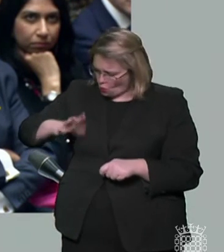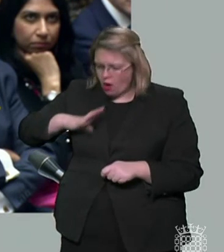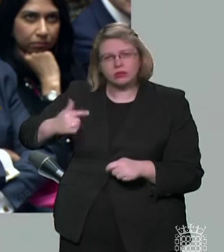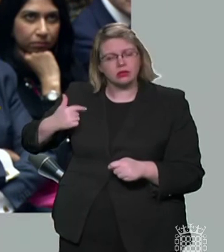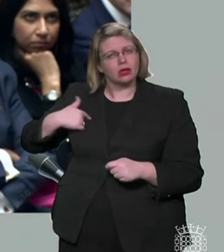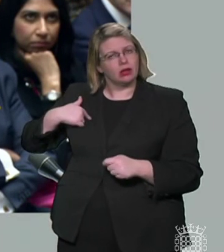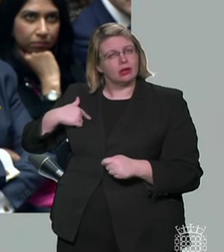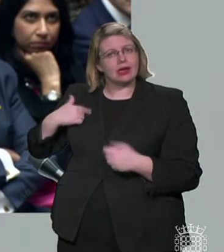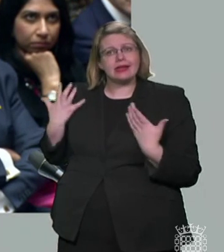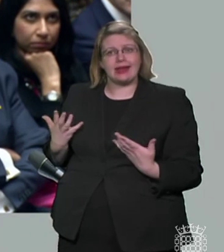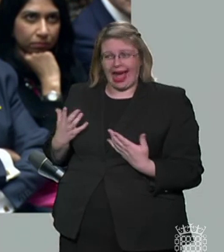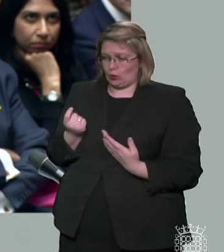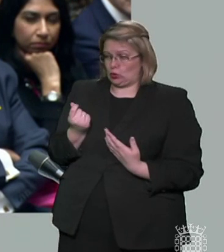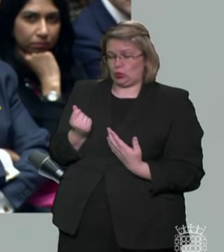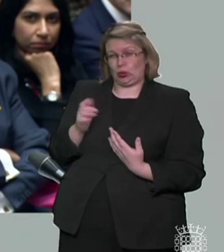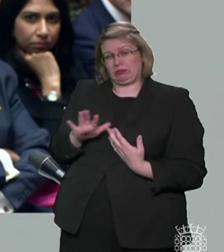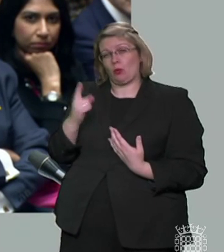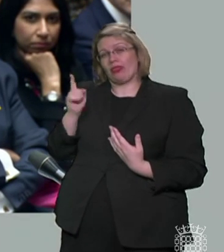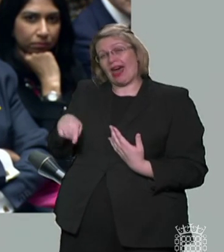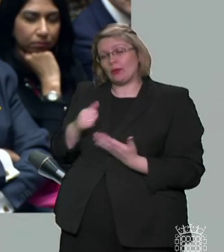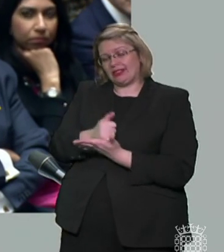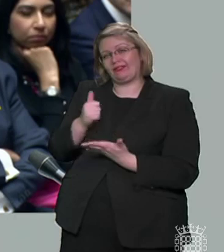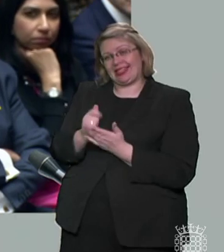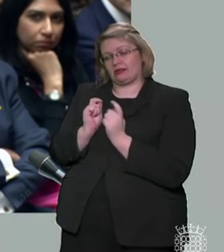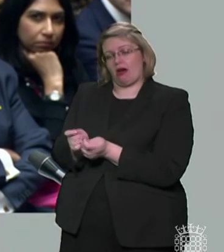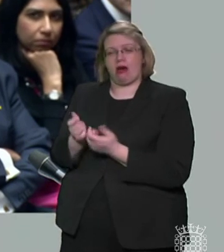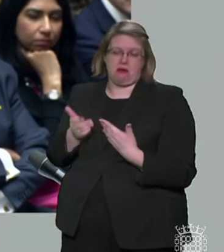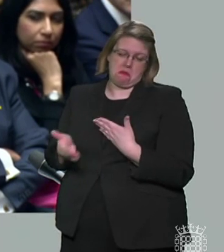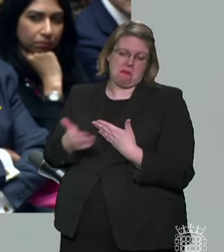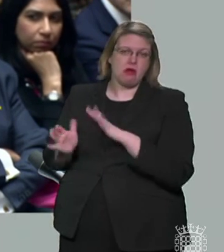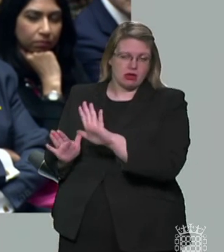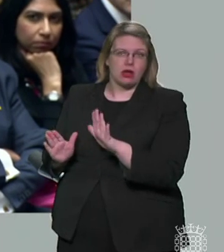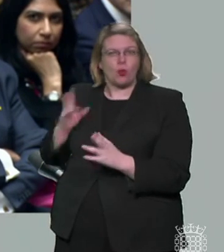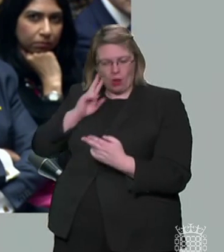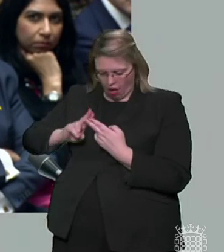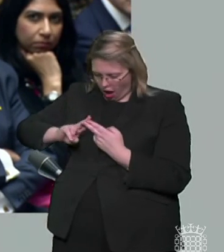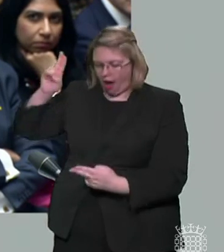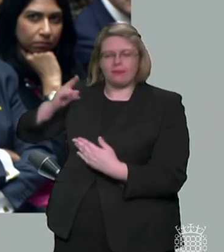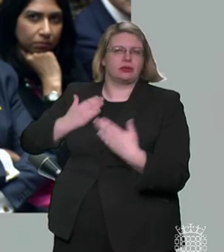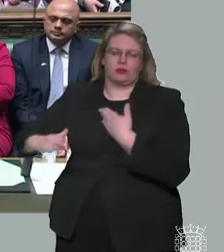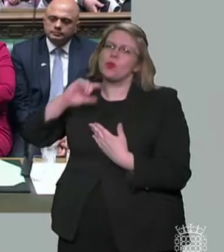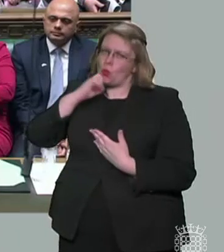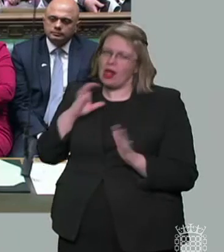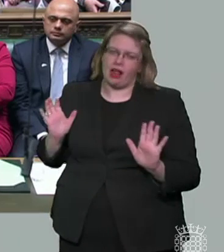The numbers are almost 1,000 as I speak to the right honourable Gentleman today, and they will rise very sharply.